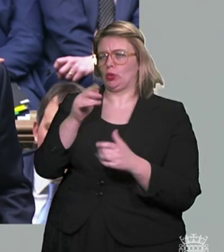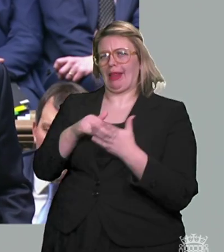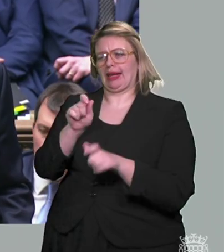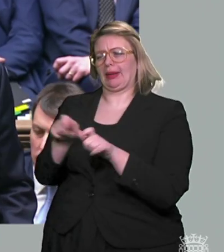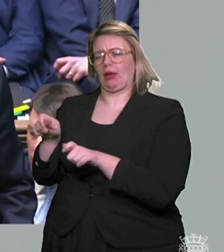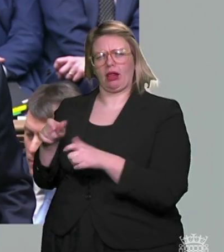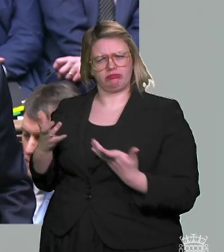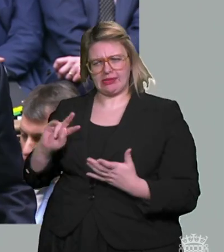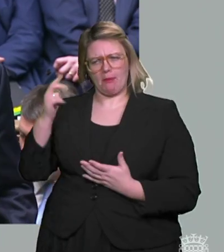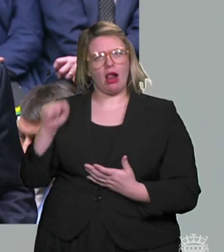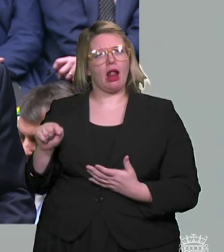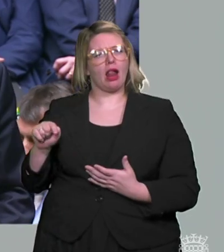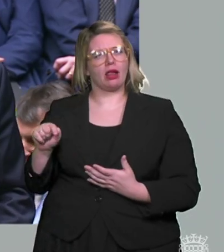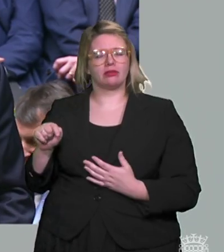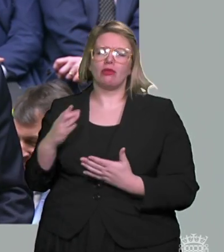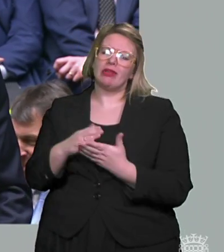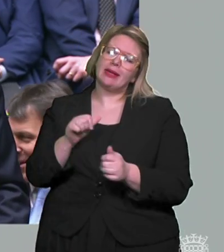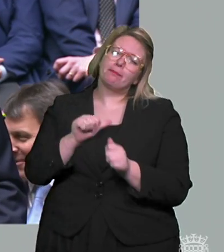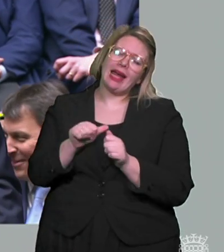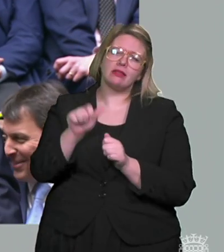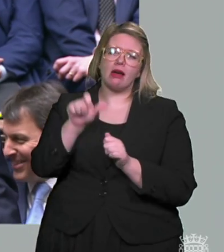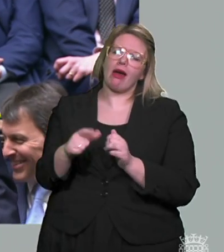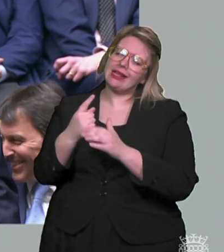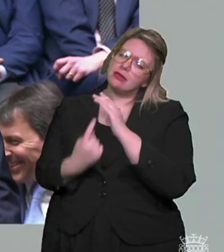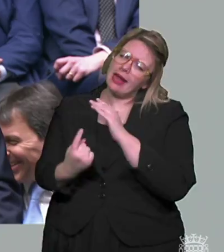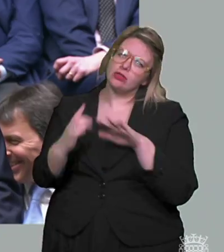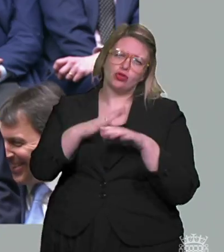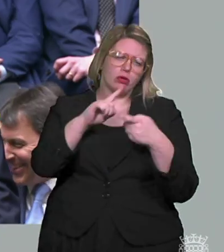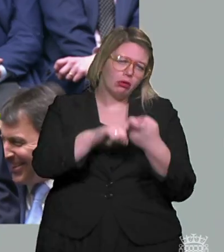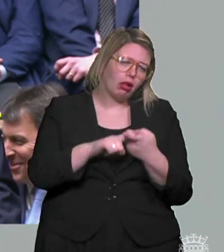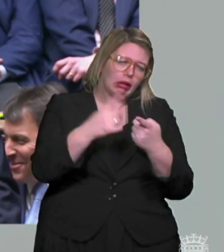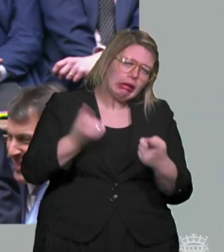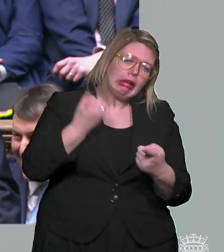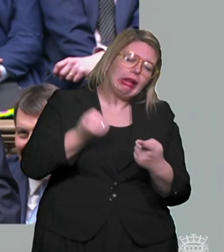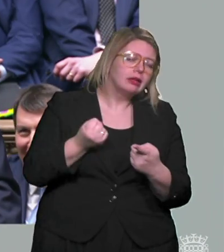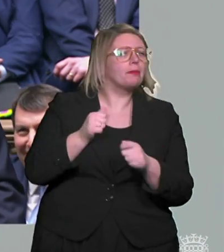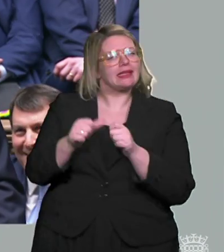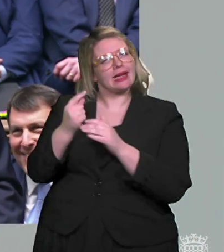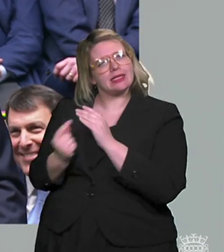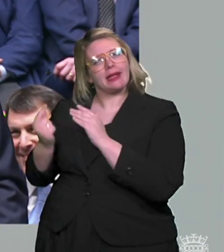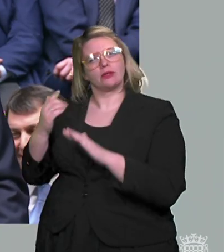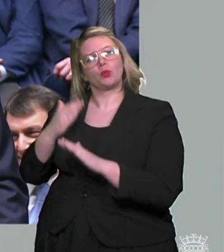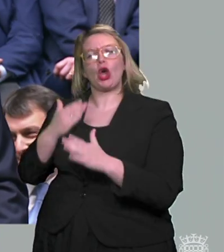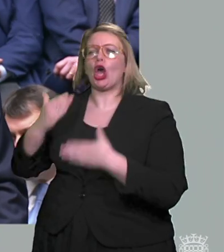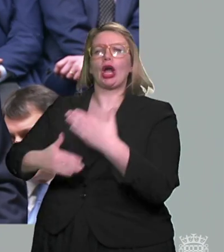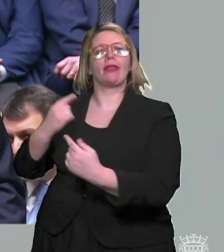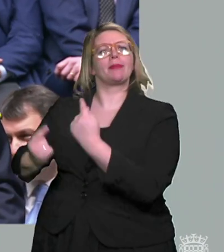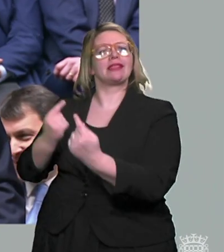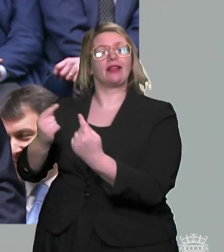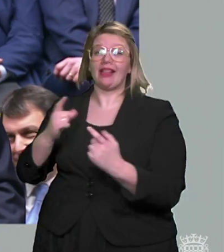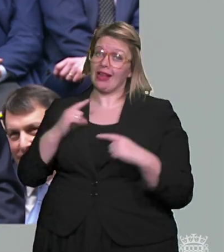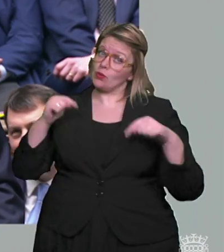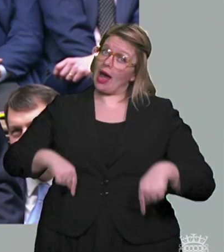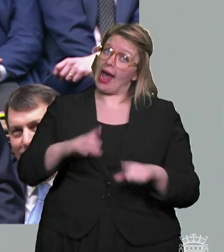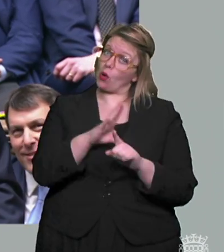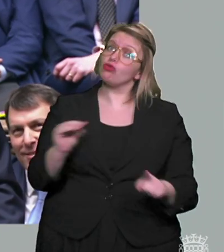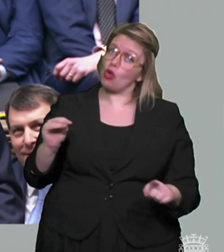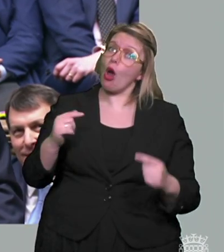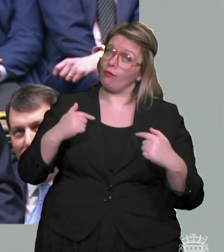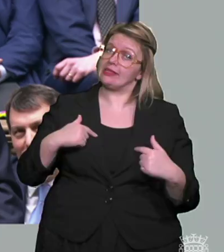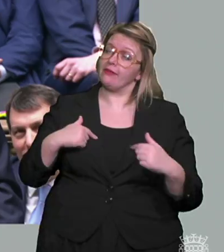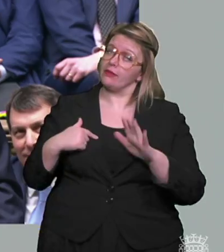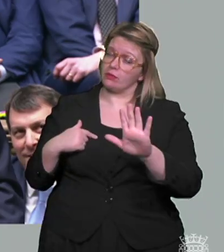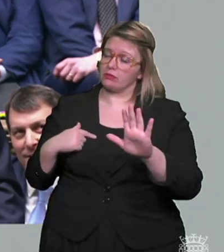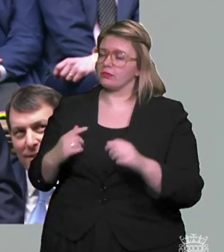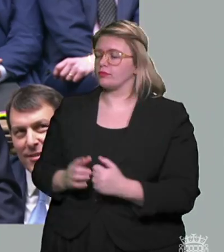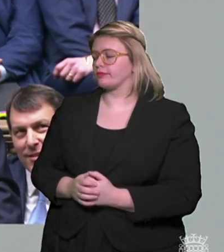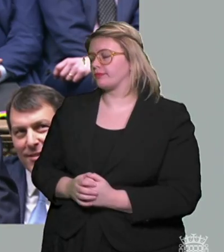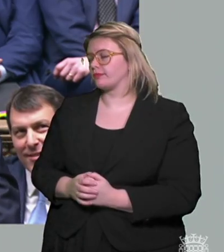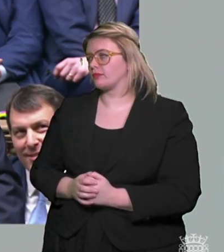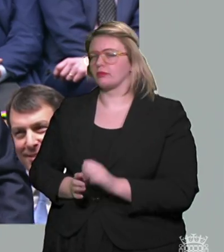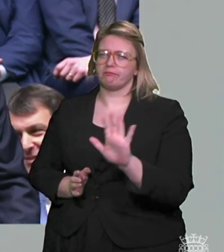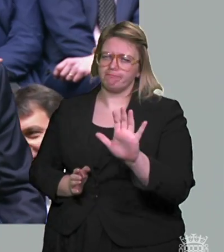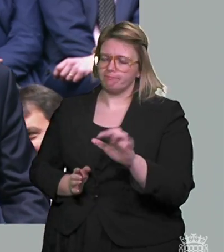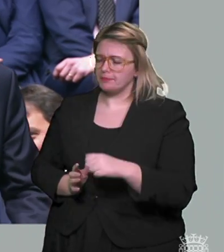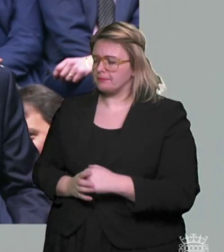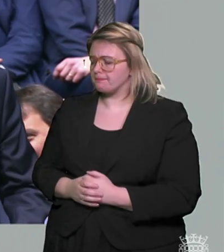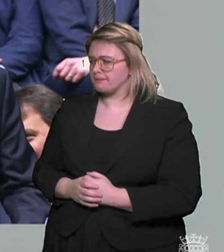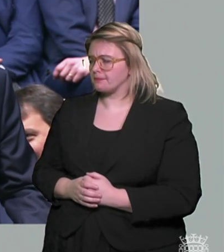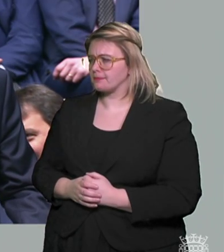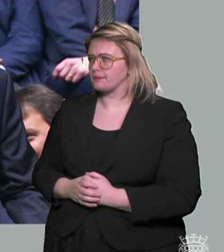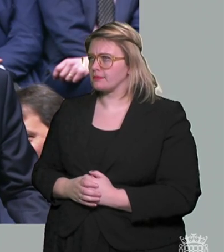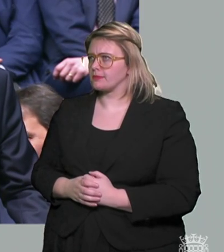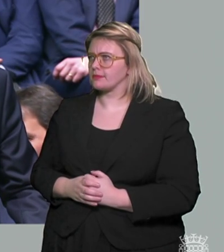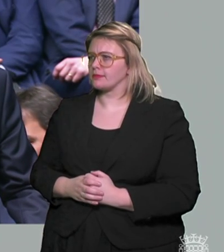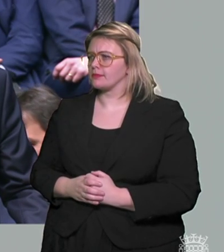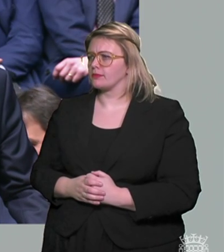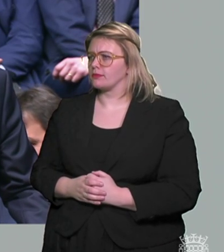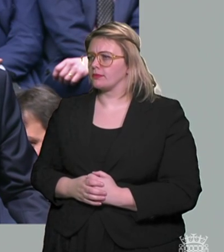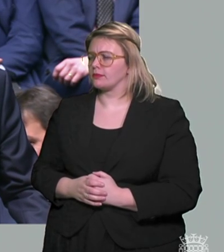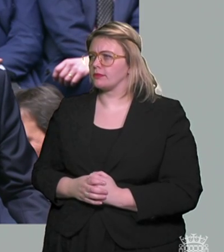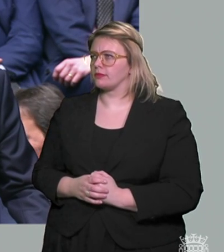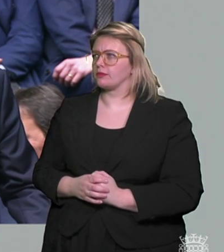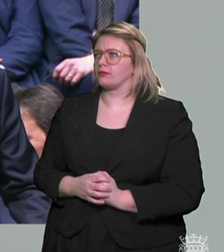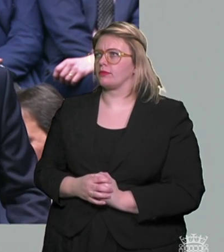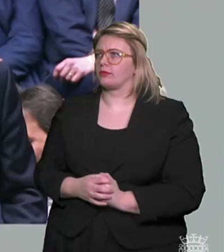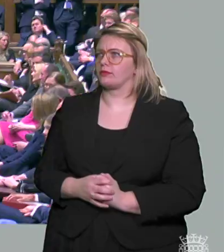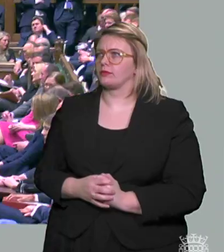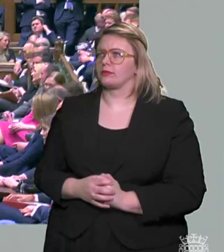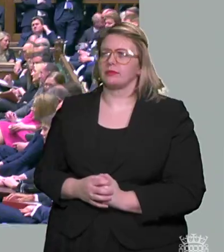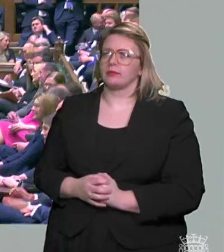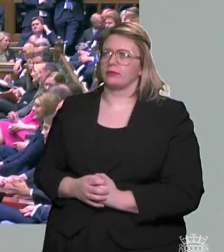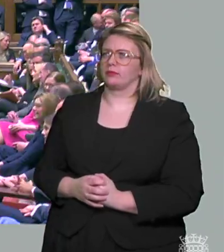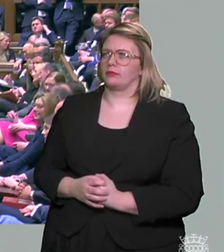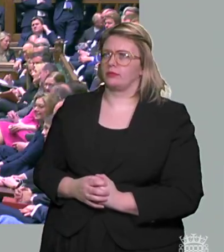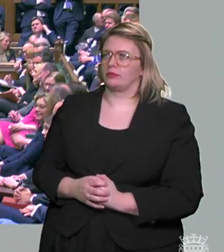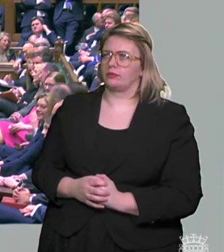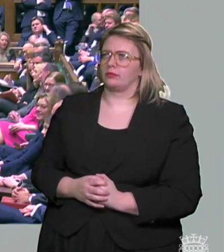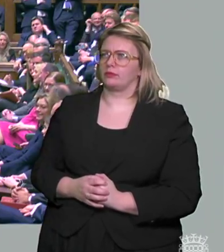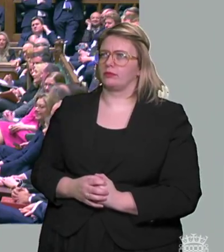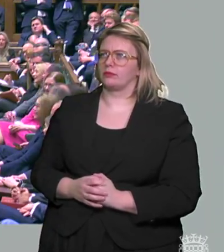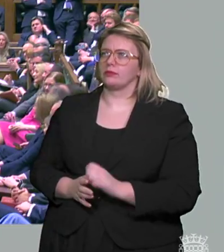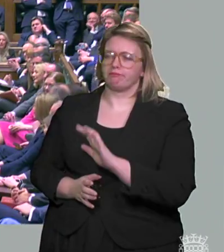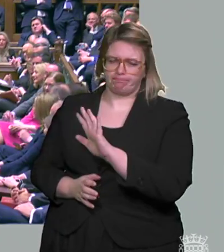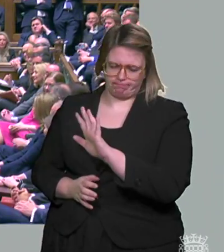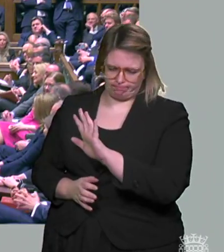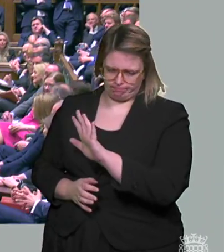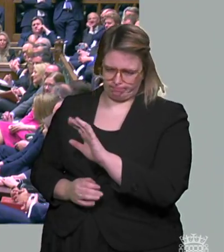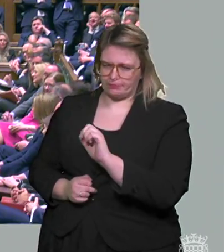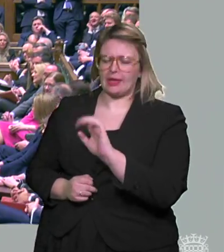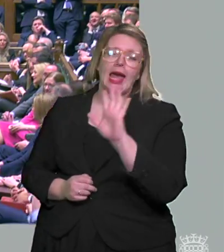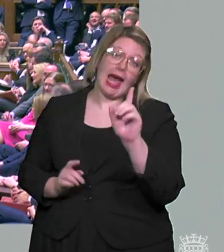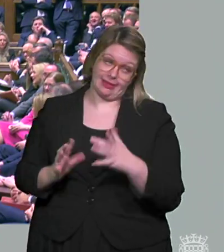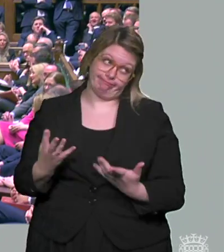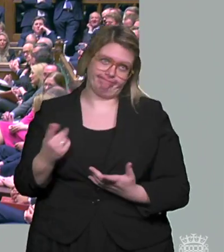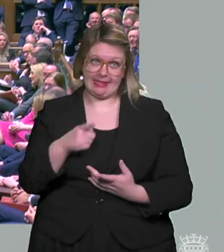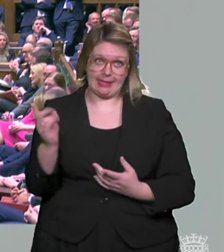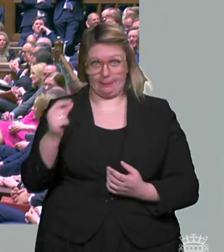Independence is always better than dependence. With some exceptions, Madam Deputy Speaker.